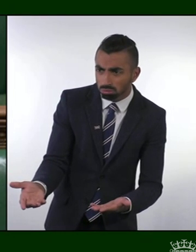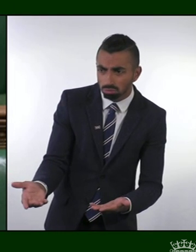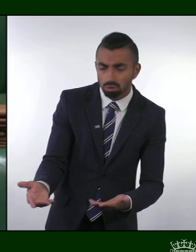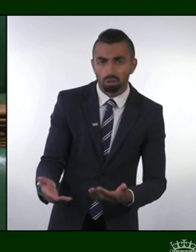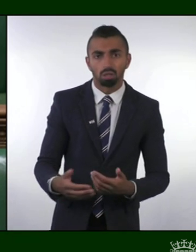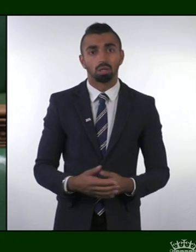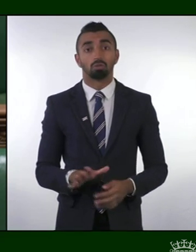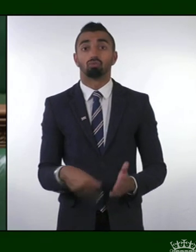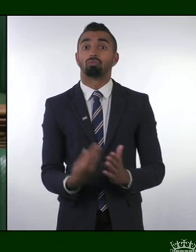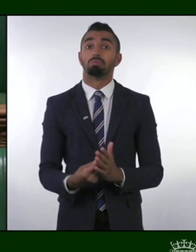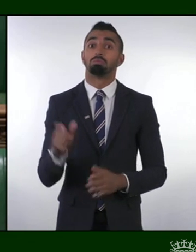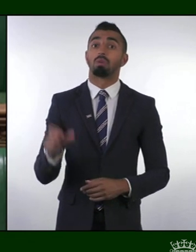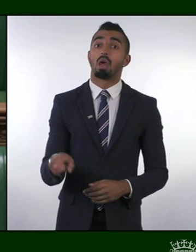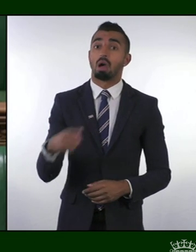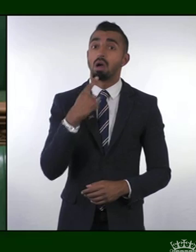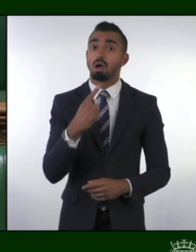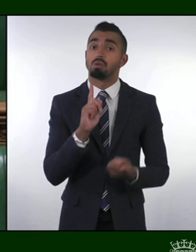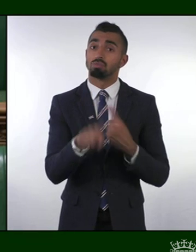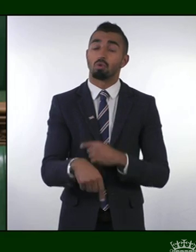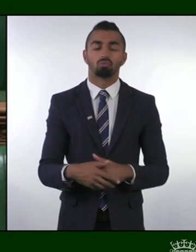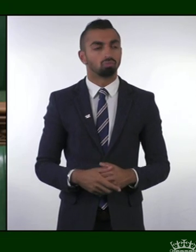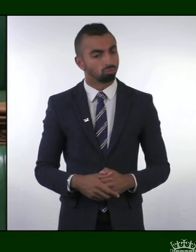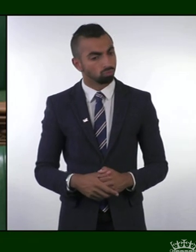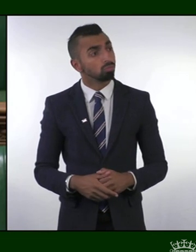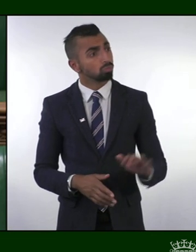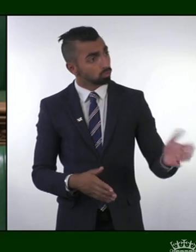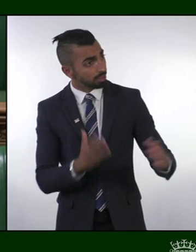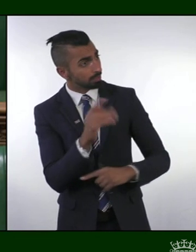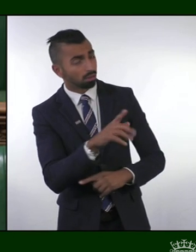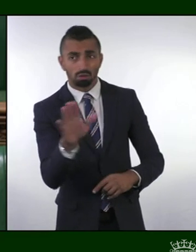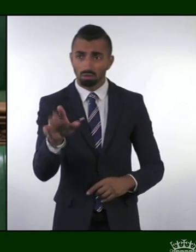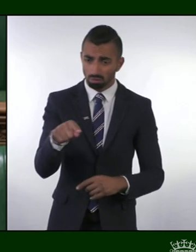They deserve not just our thanks, but our praise, and they have it.